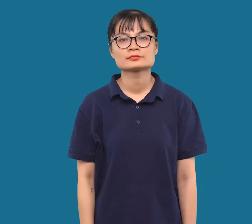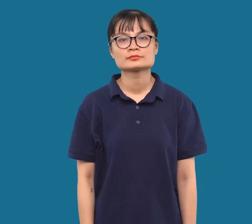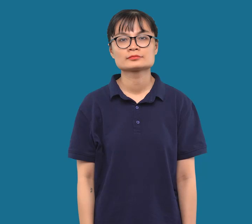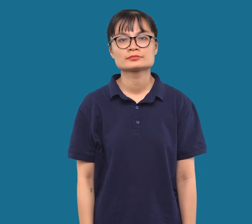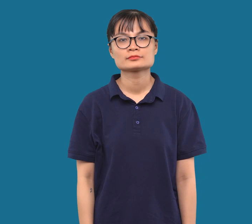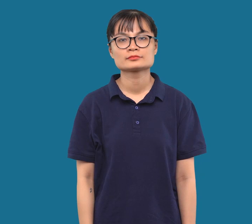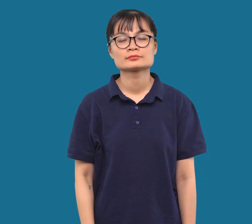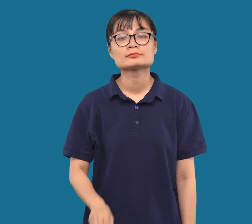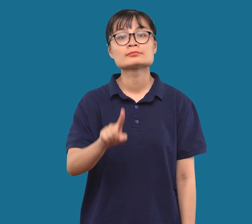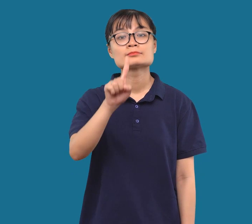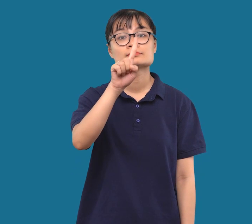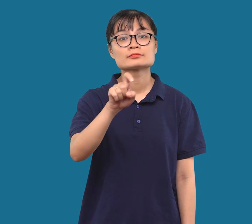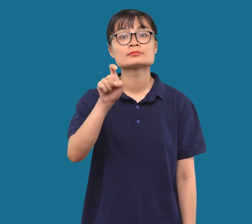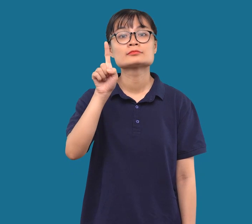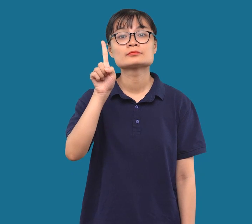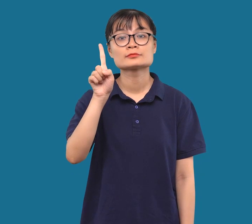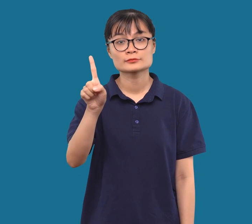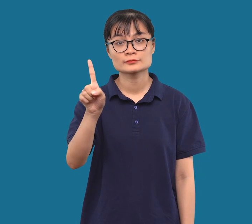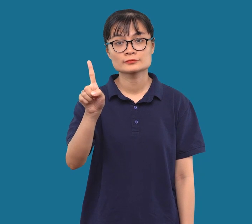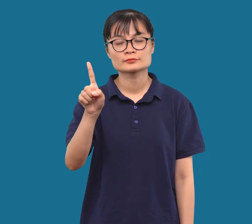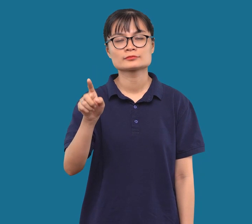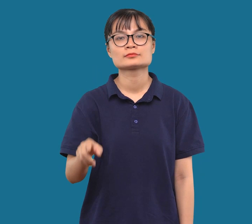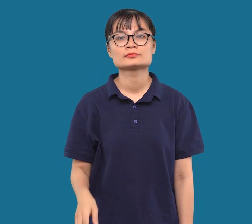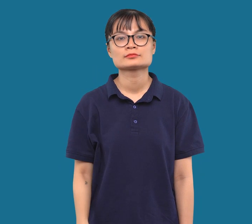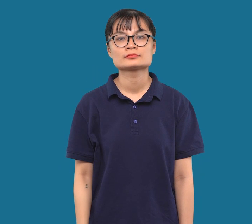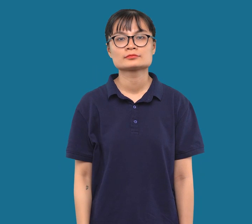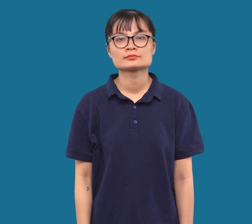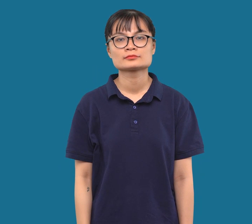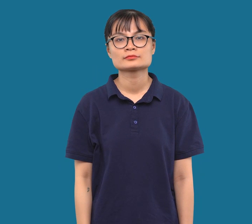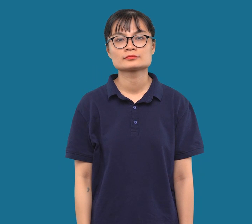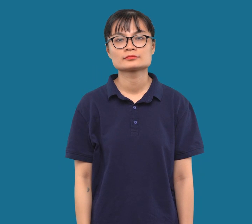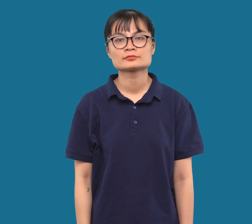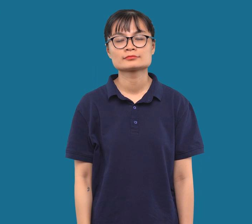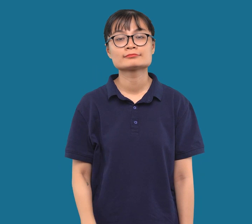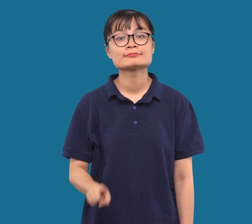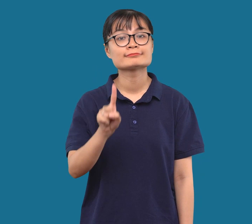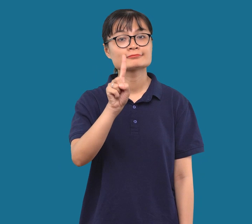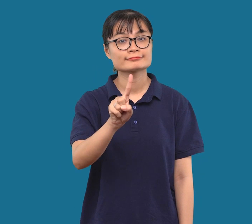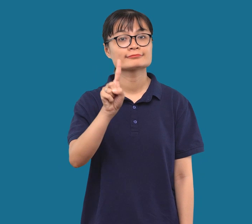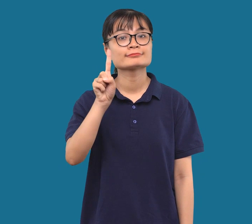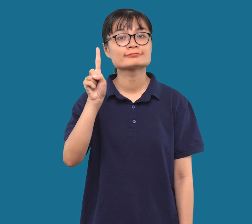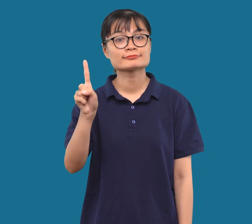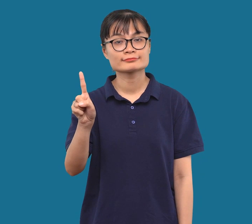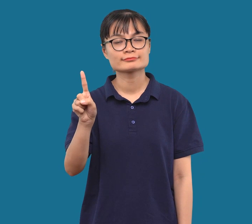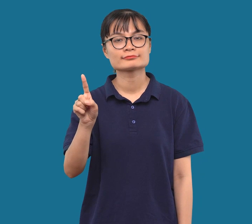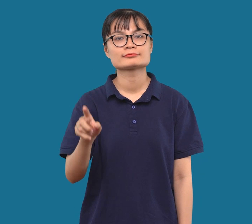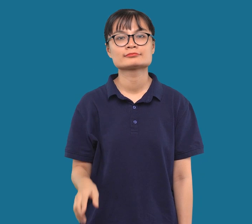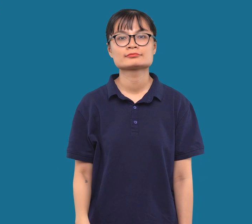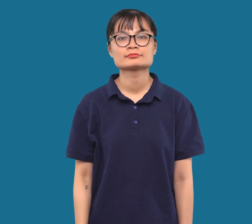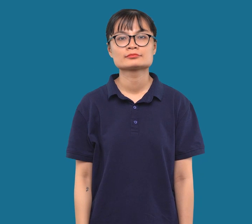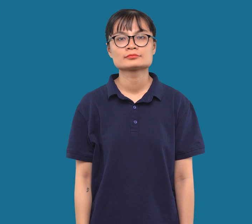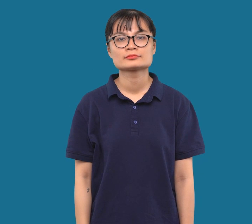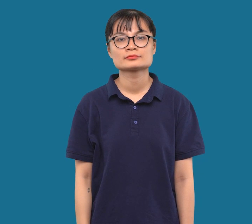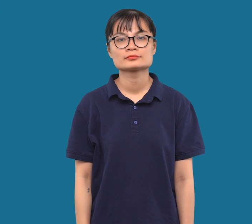11